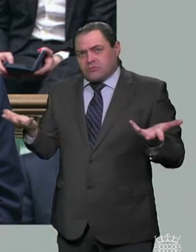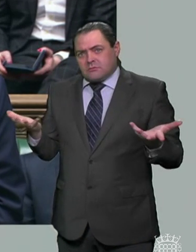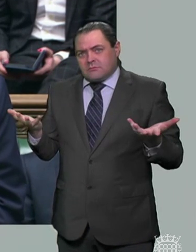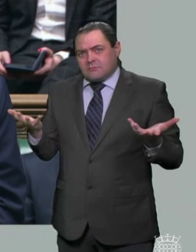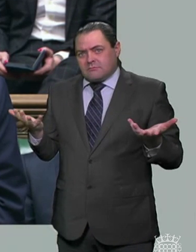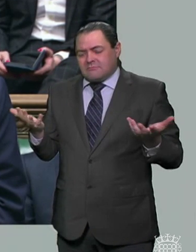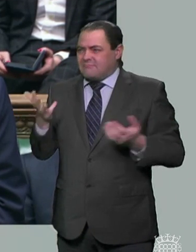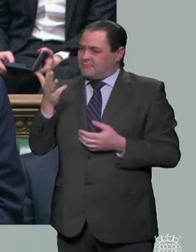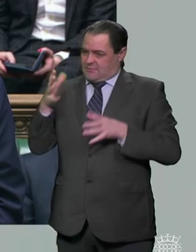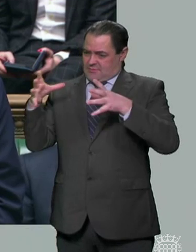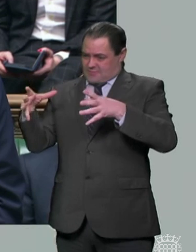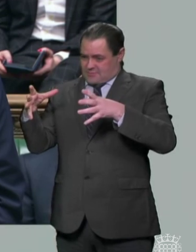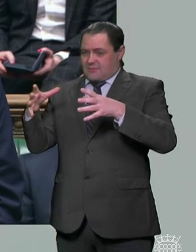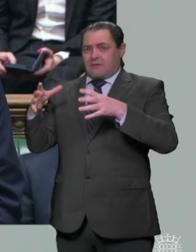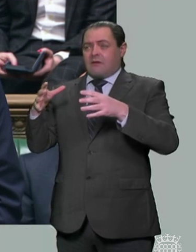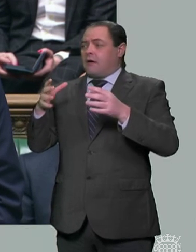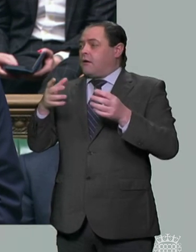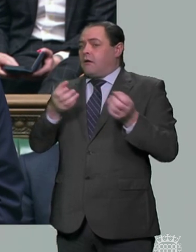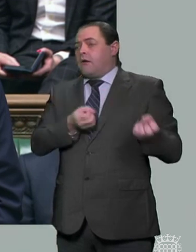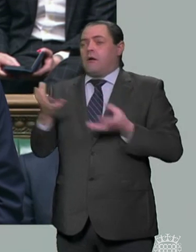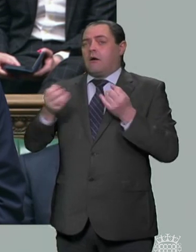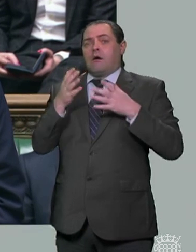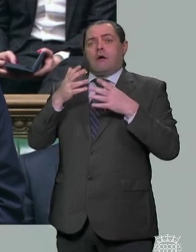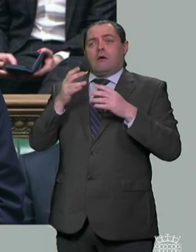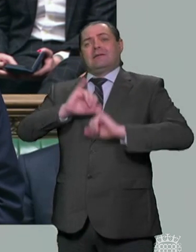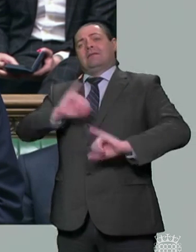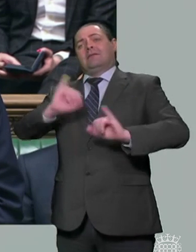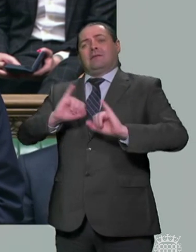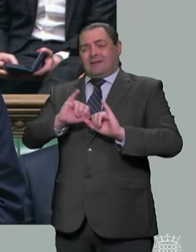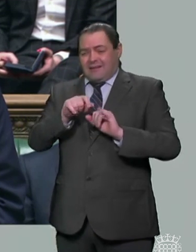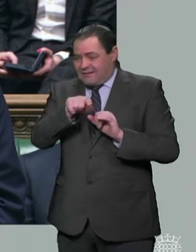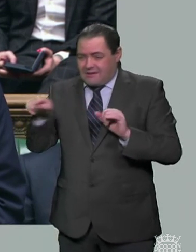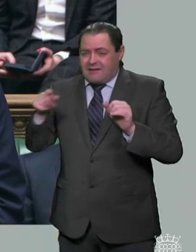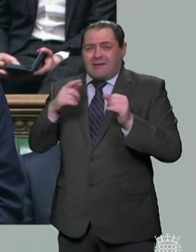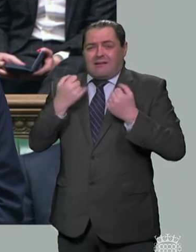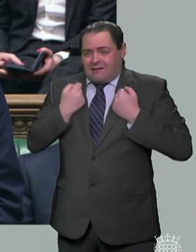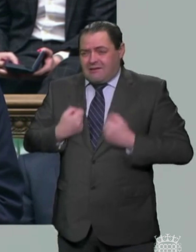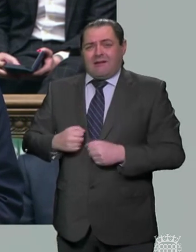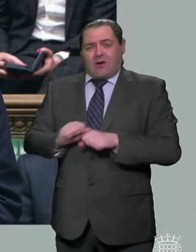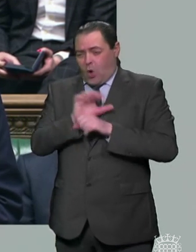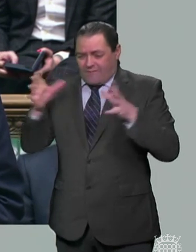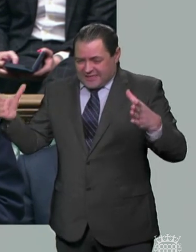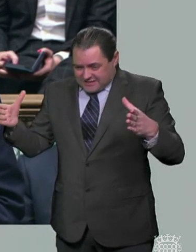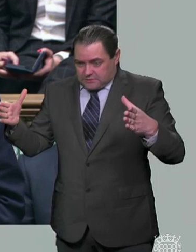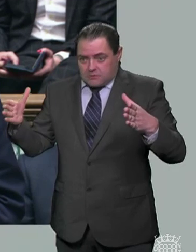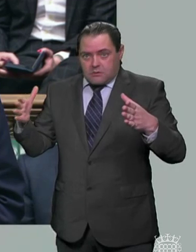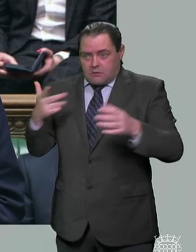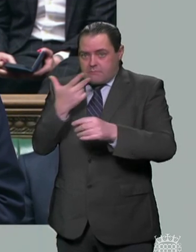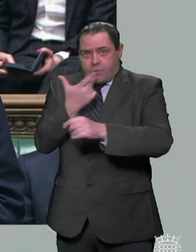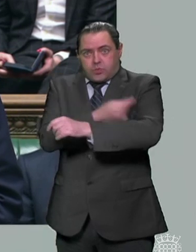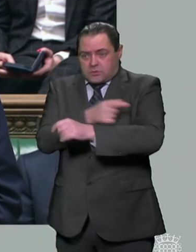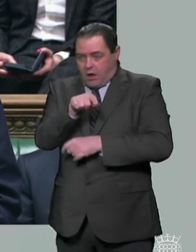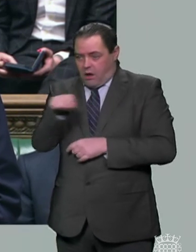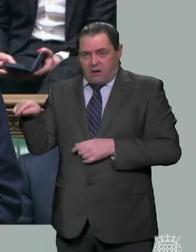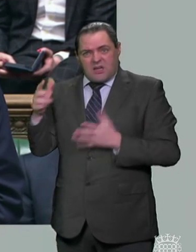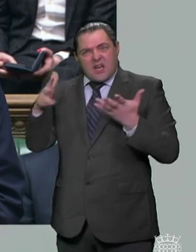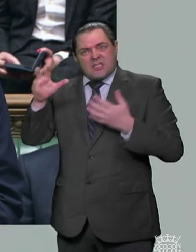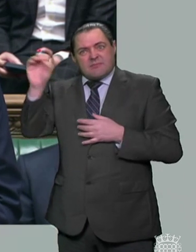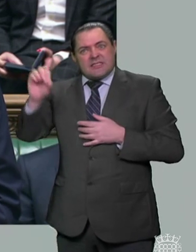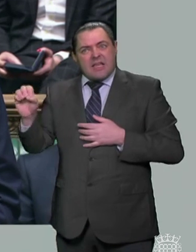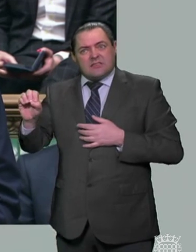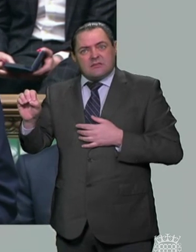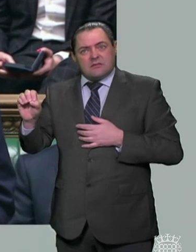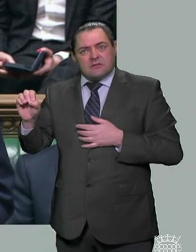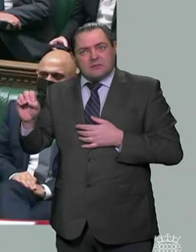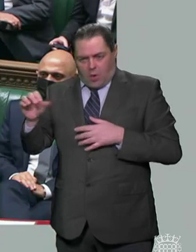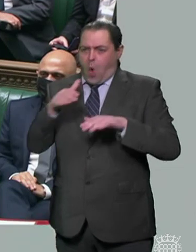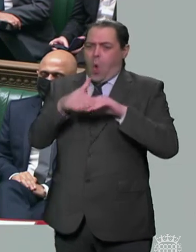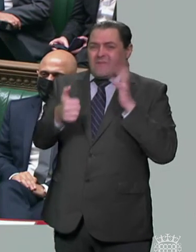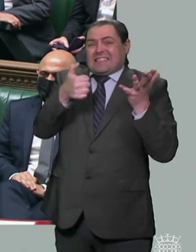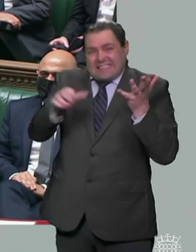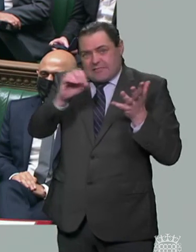As many as 90% of those in intensive care with covid have not had their booster and over 60% of those in intensive care with covid have not had any vaccination at all.